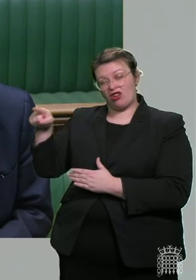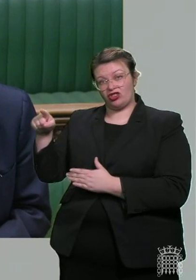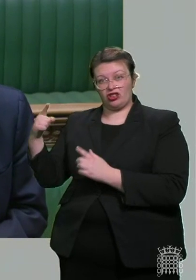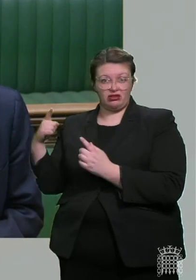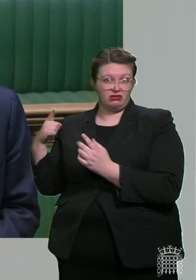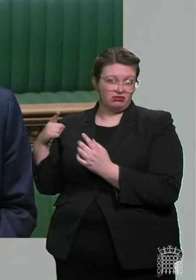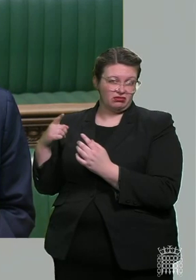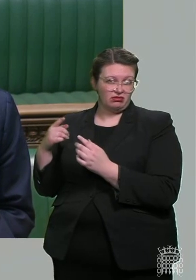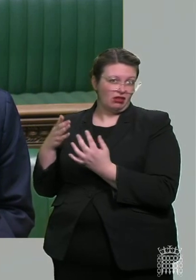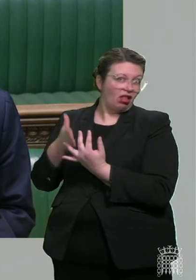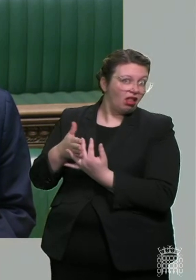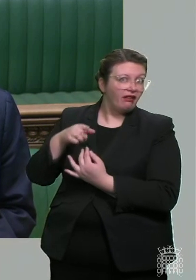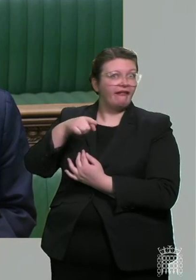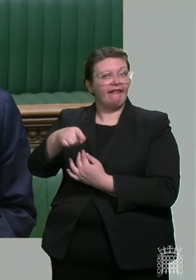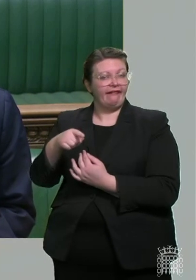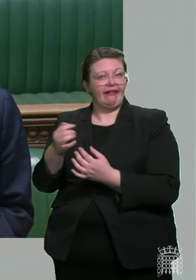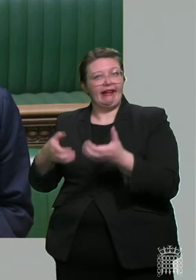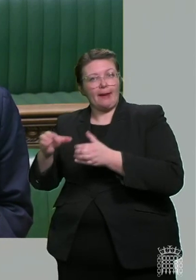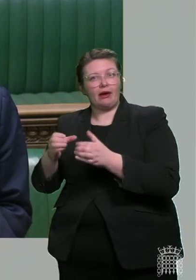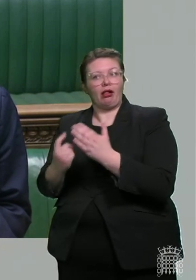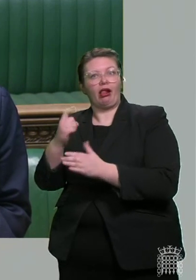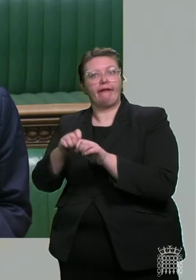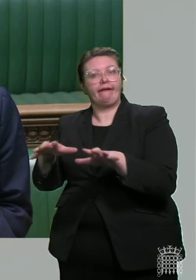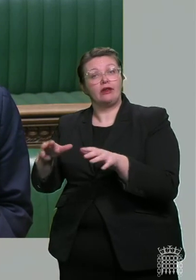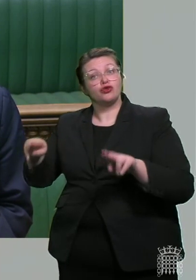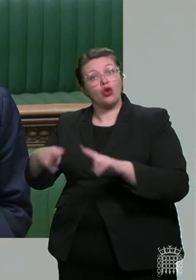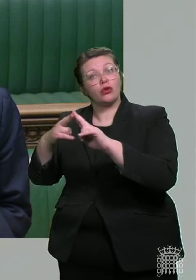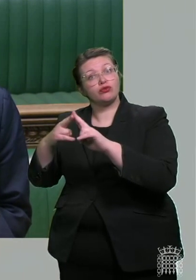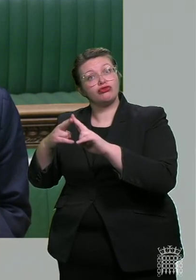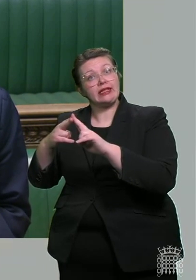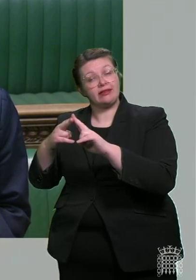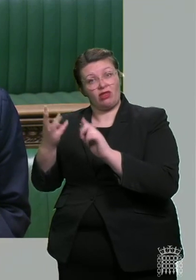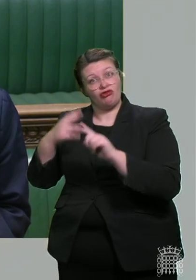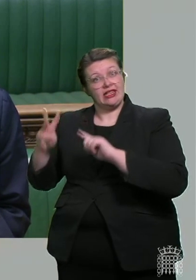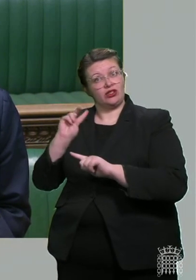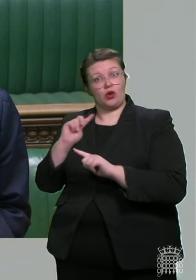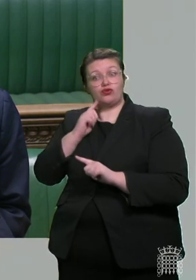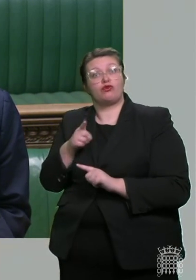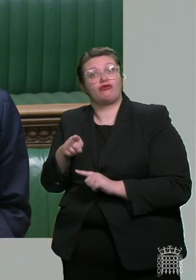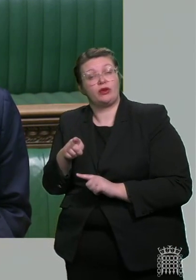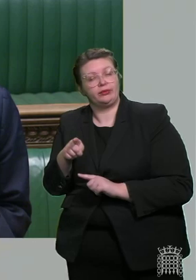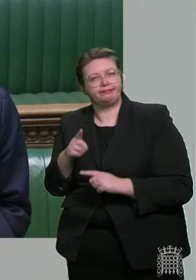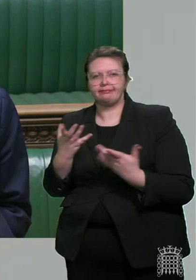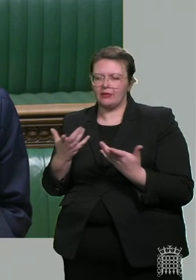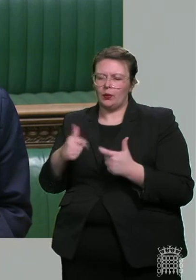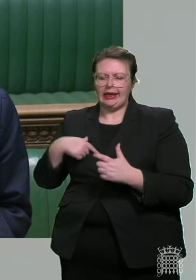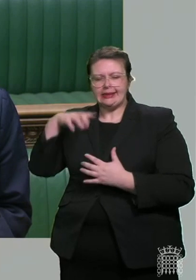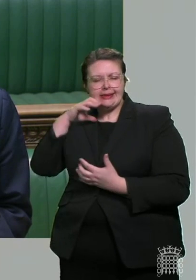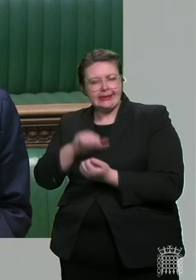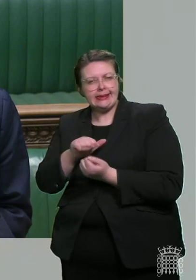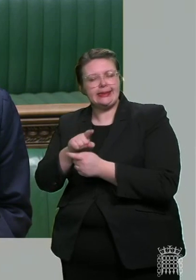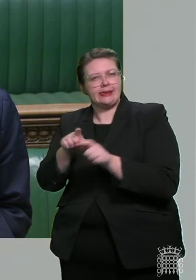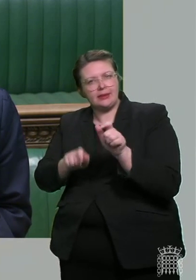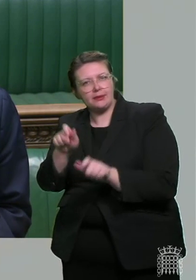All our thoughts remain with those affected, their families and loved ones, and we will continue to seek justice for them.